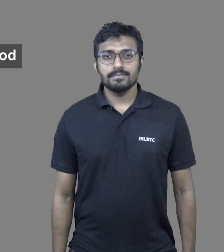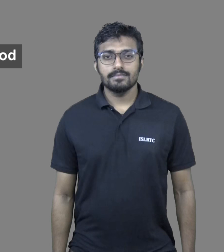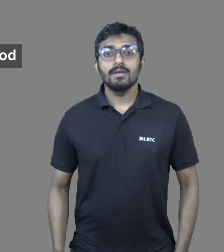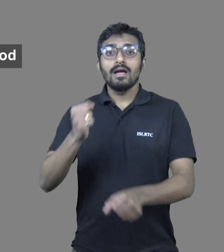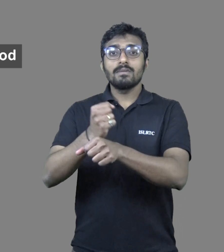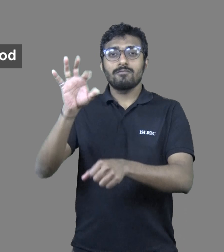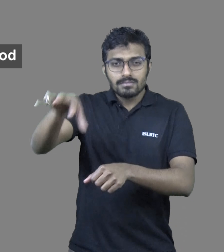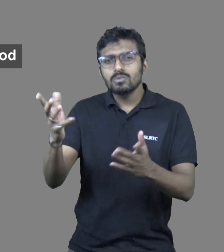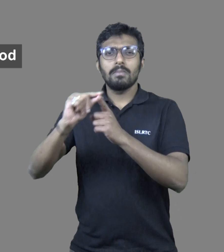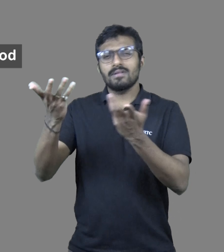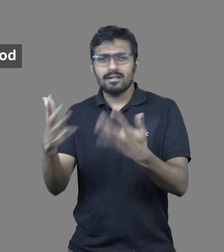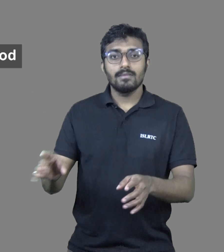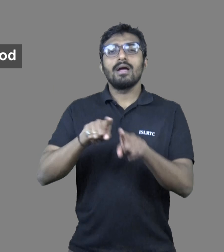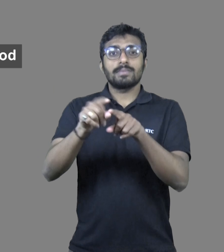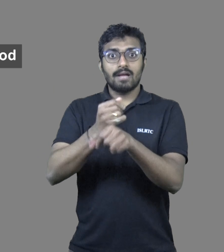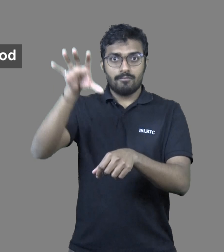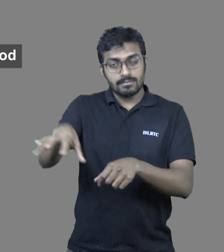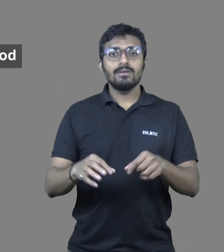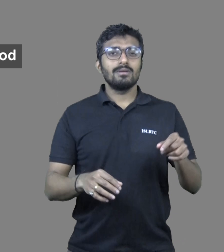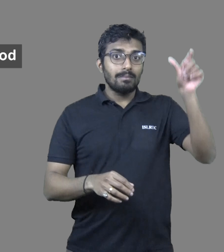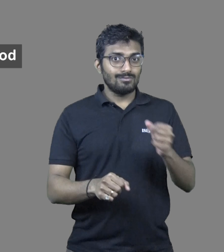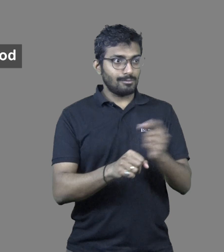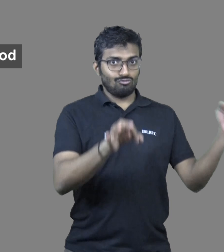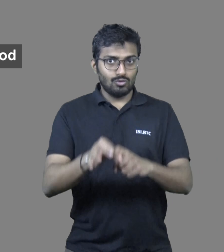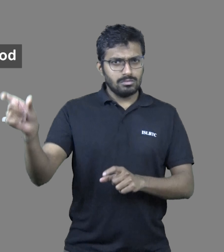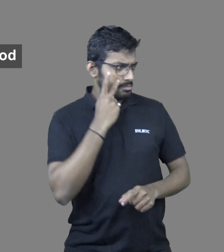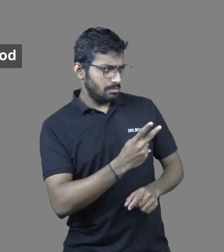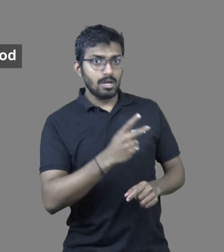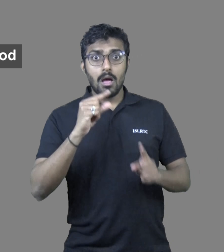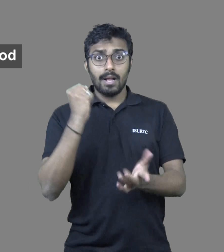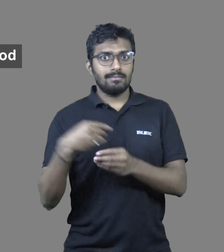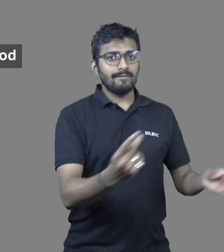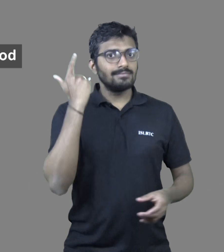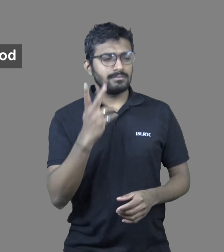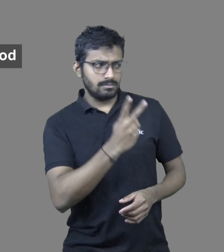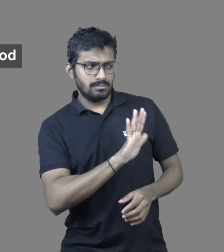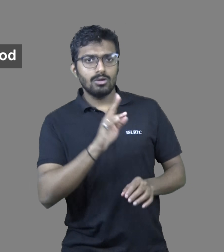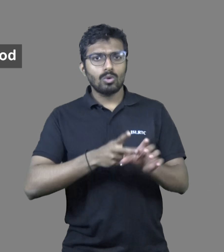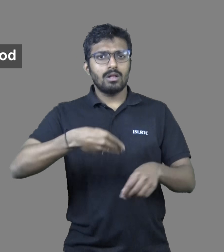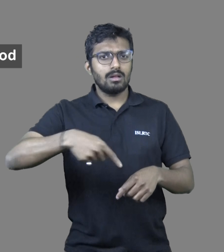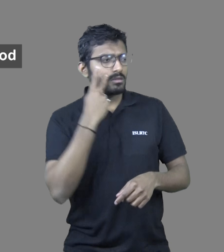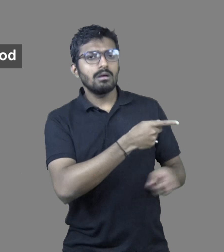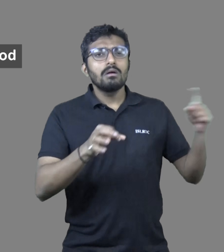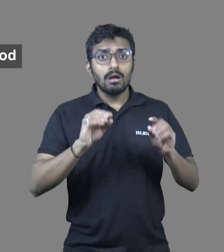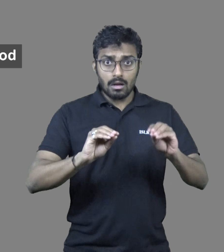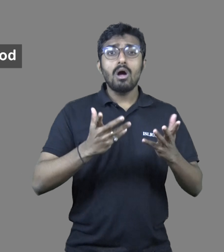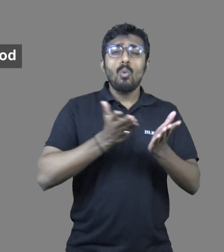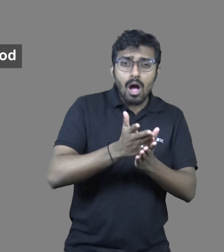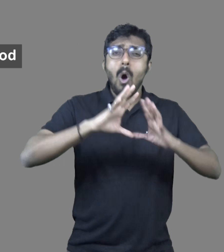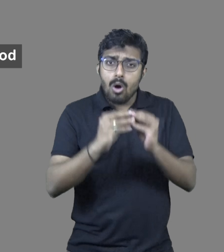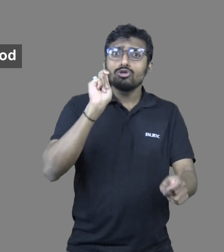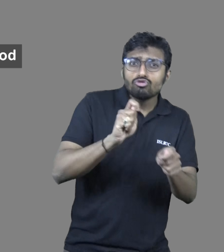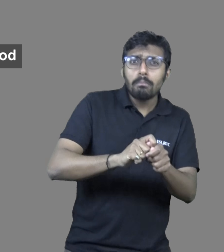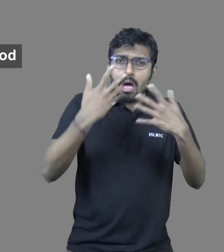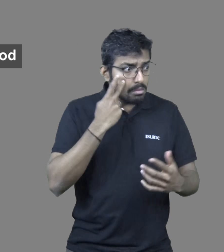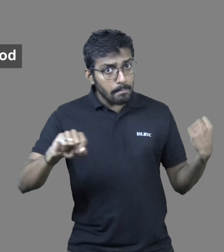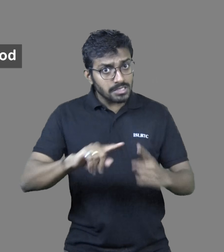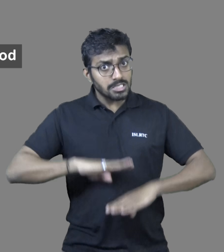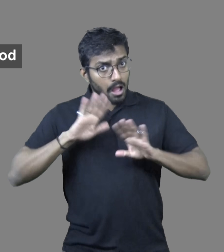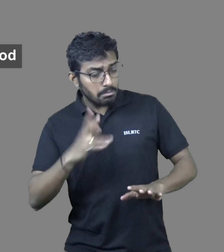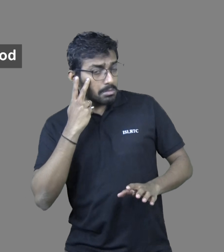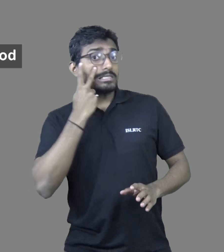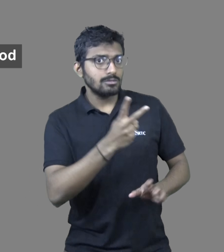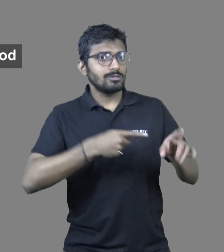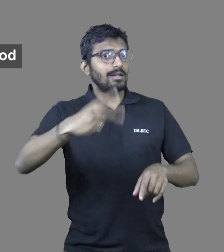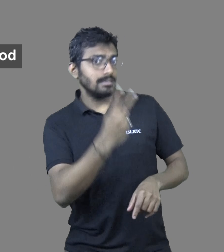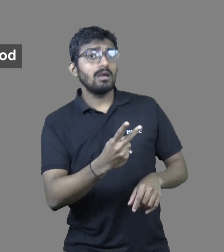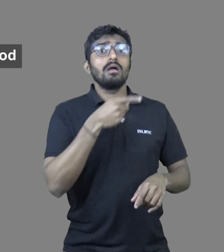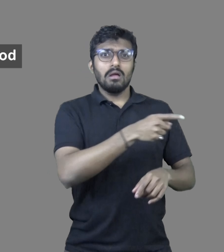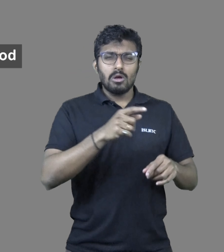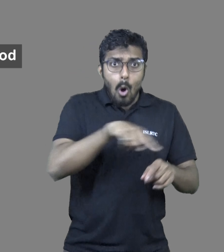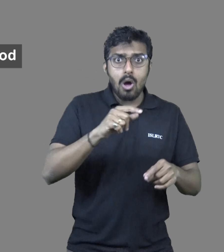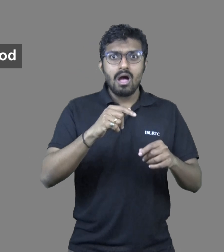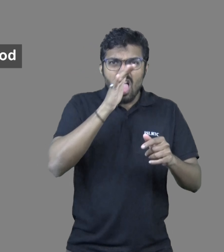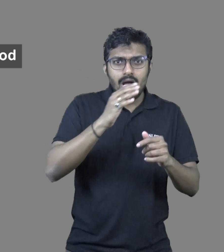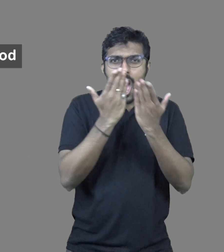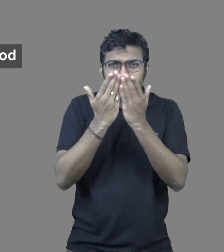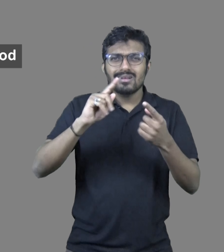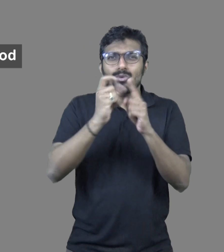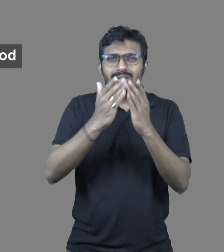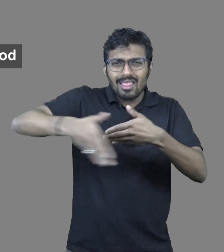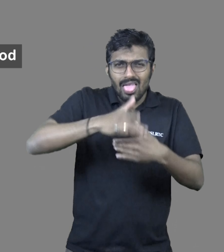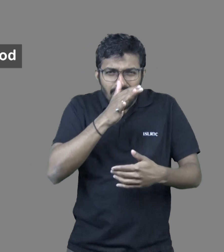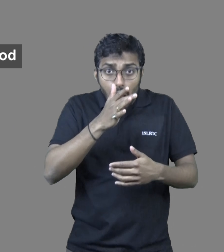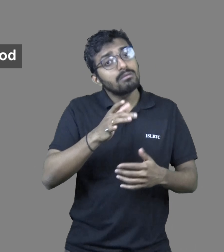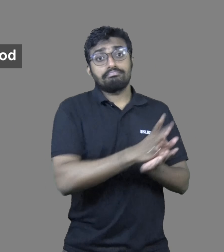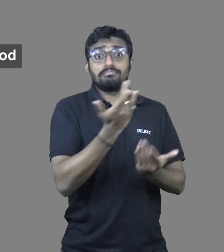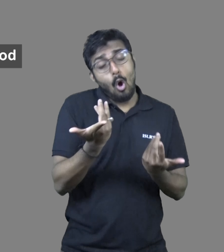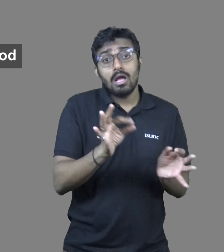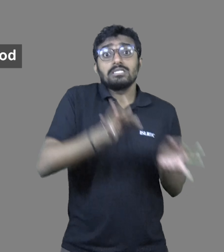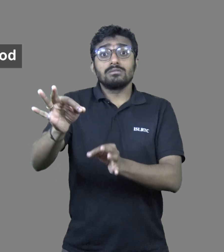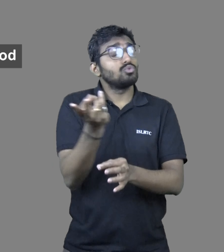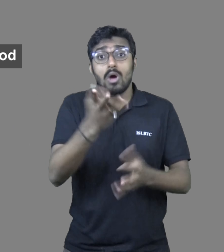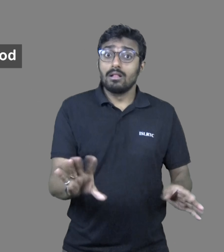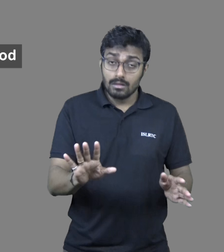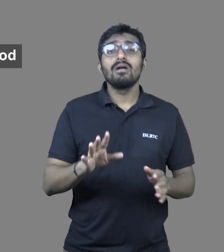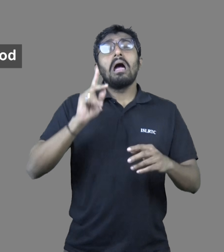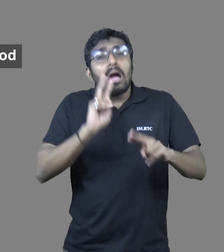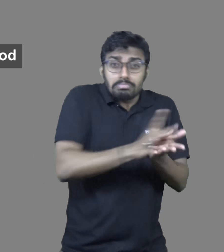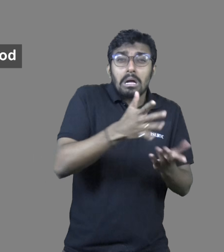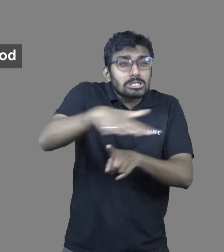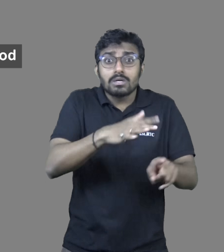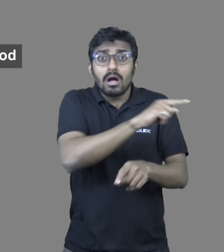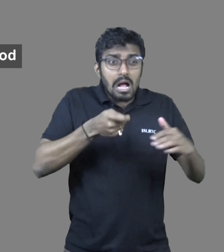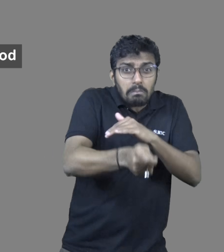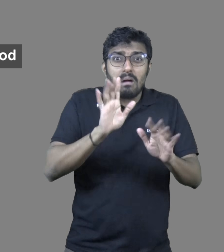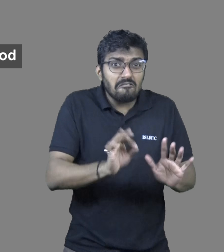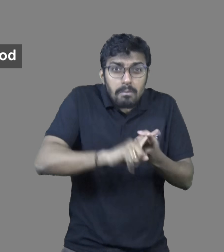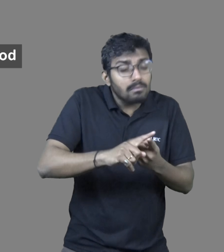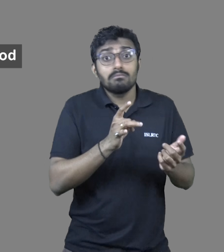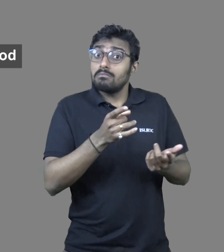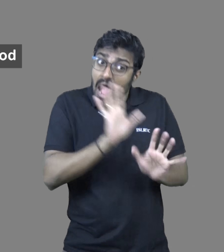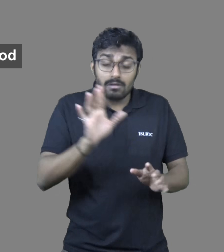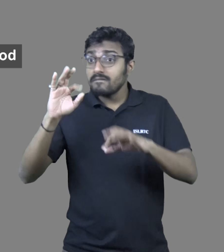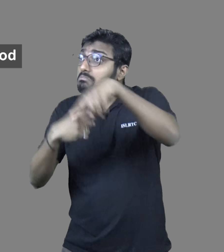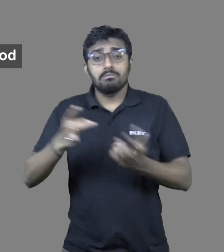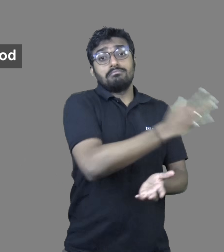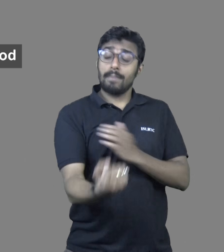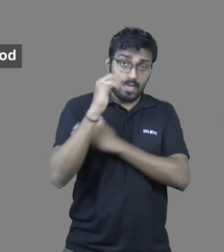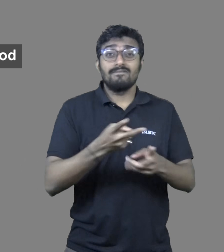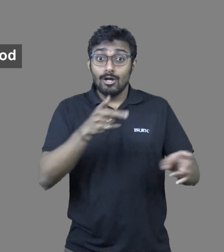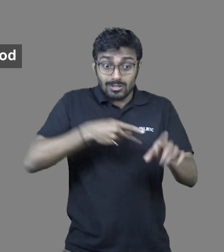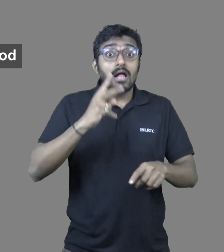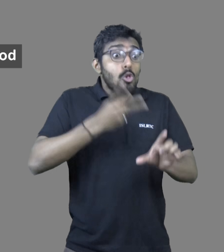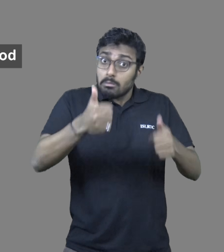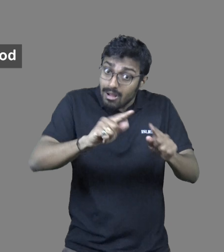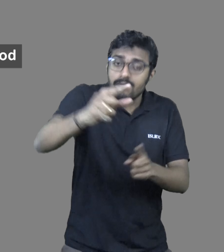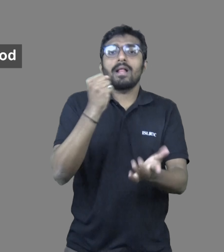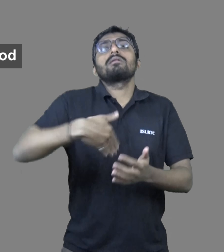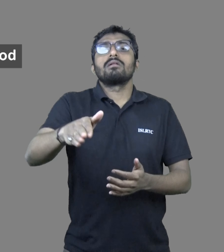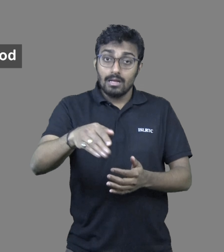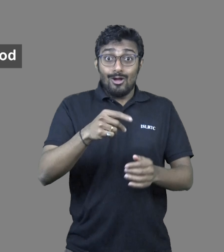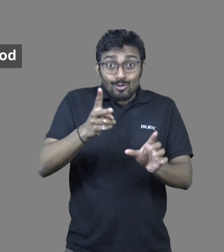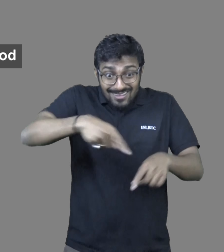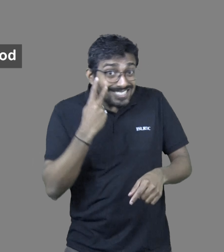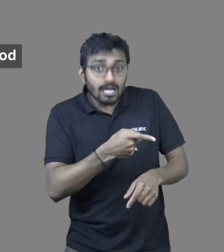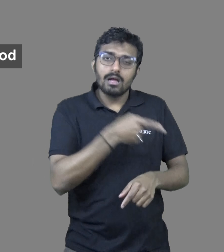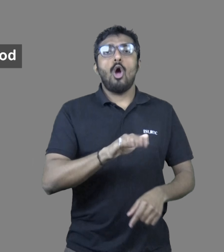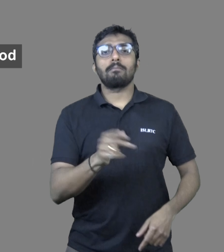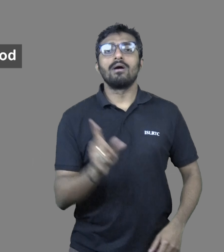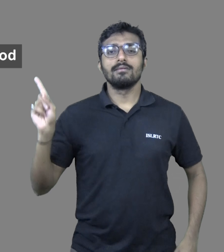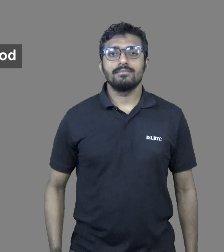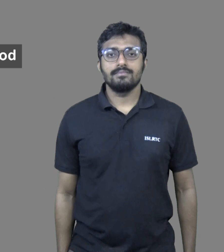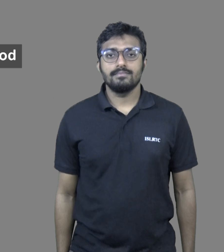Probation Period